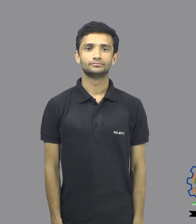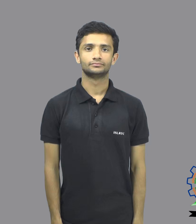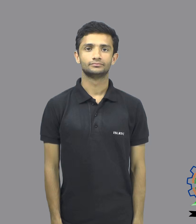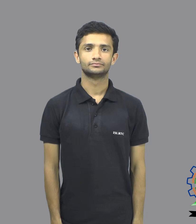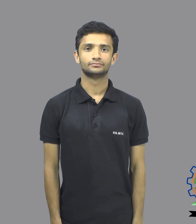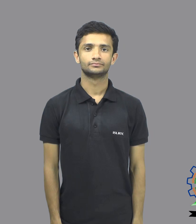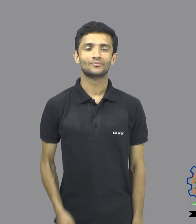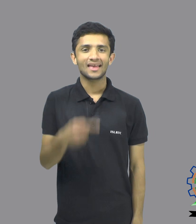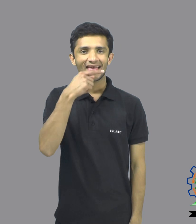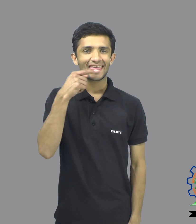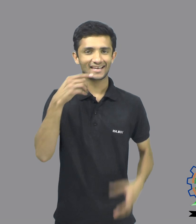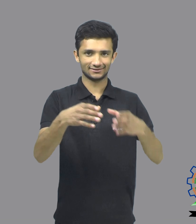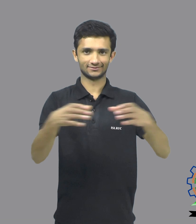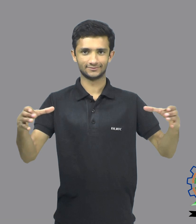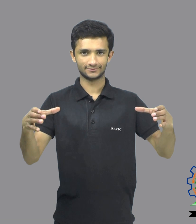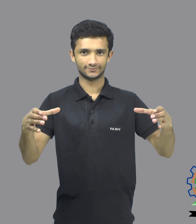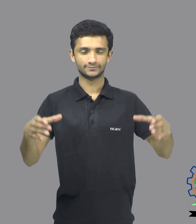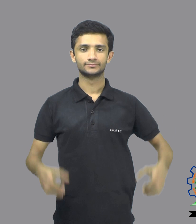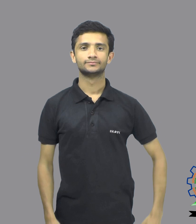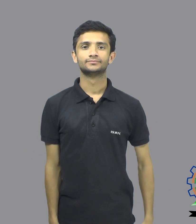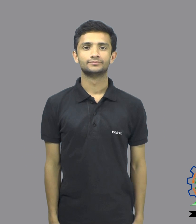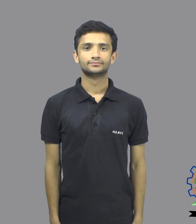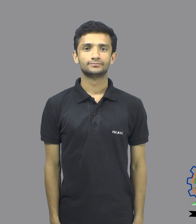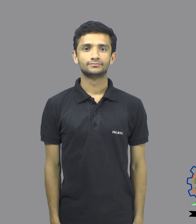Brick